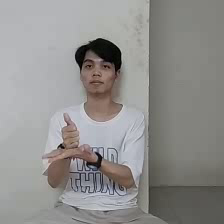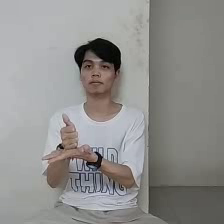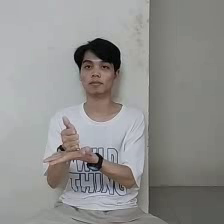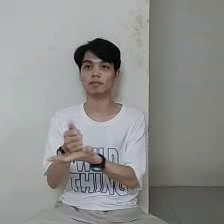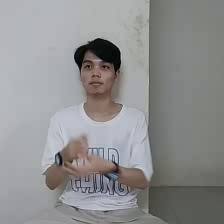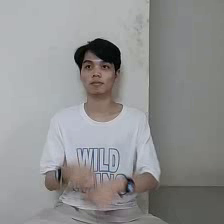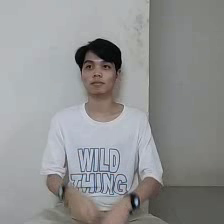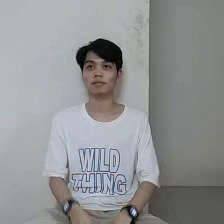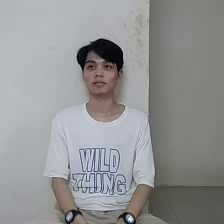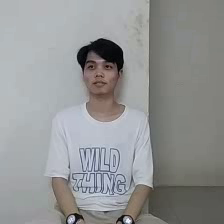Giúp